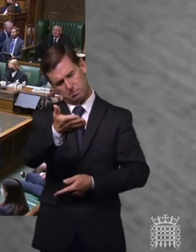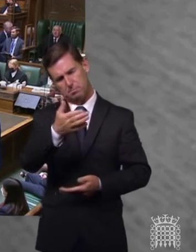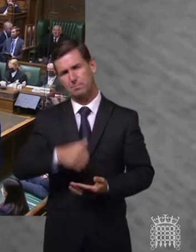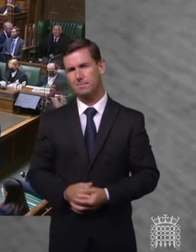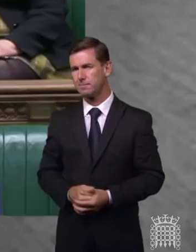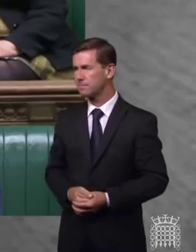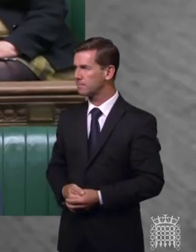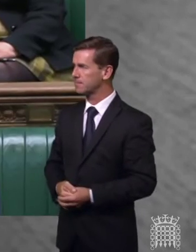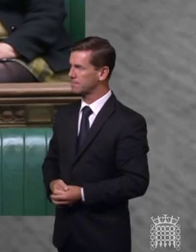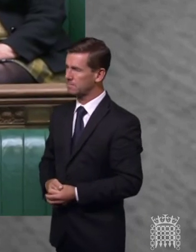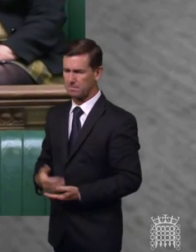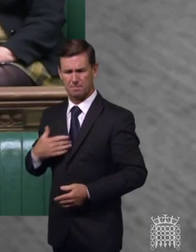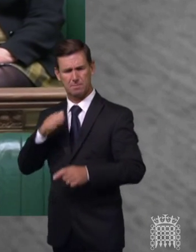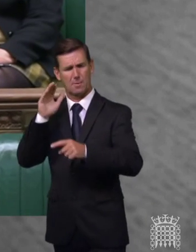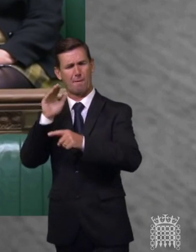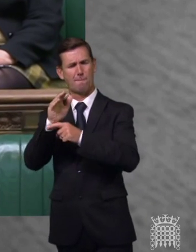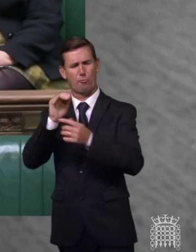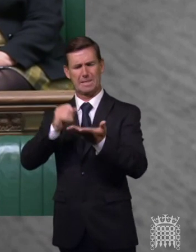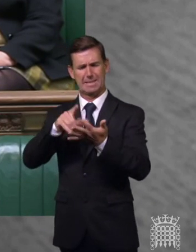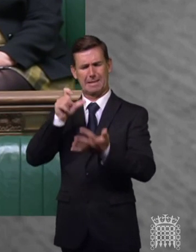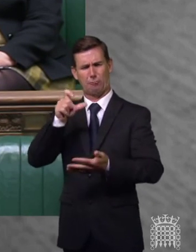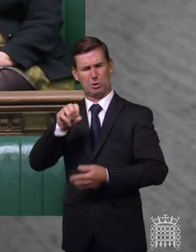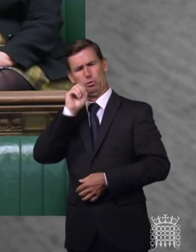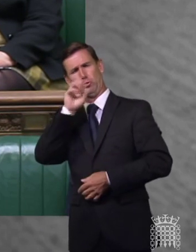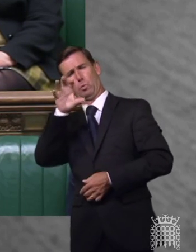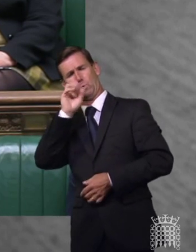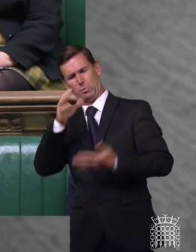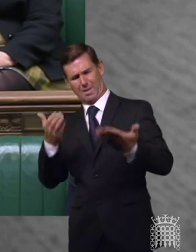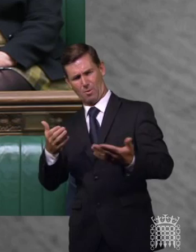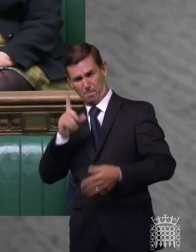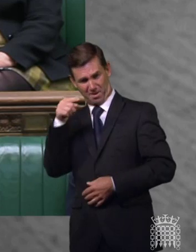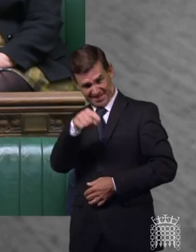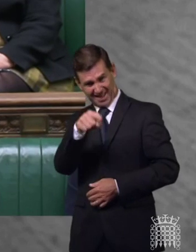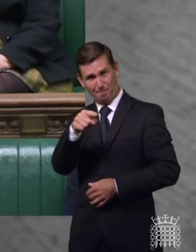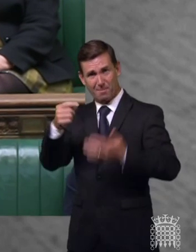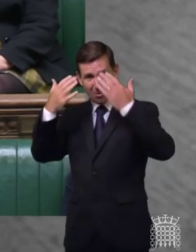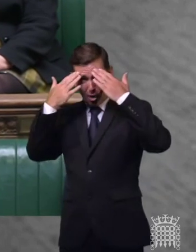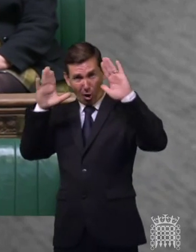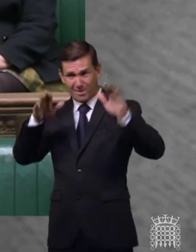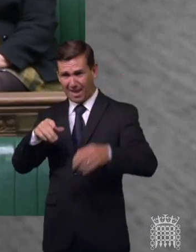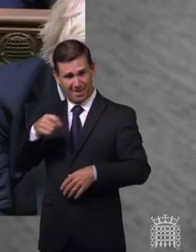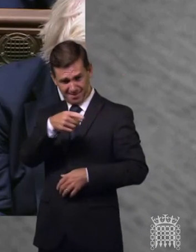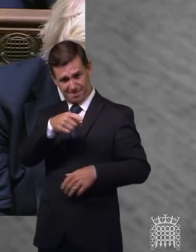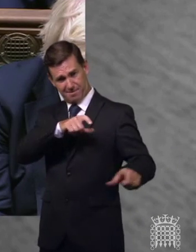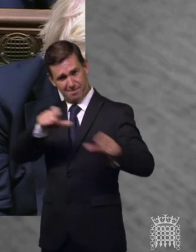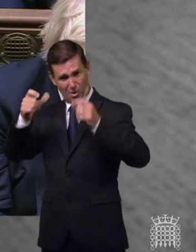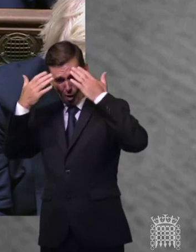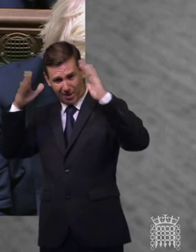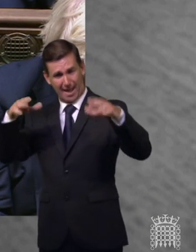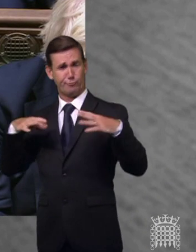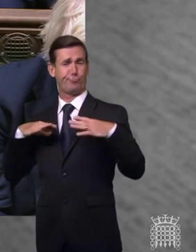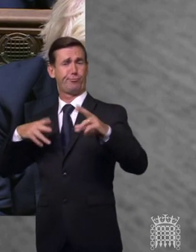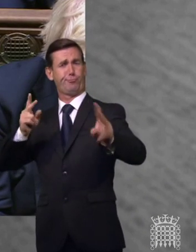The Foreign Secretary shouts now, but he stayed on holiday while our mission in Afghanistan was disintegrating.